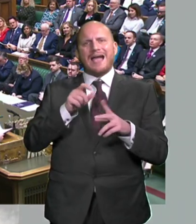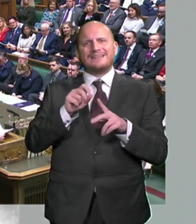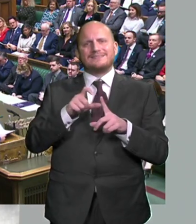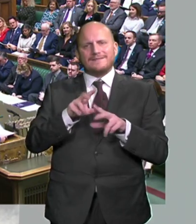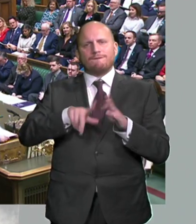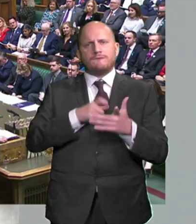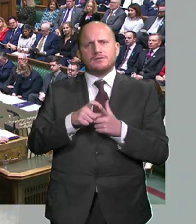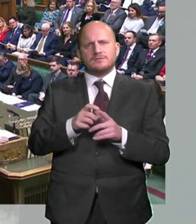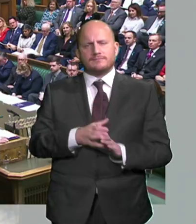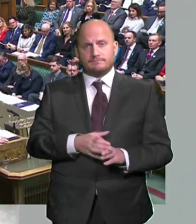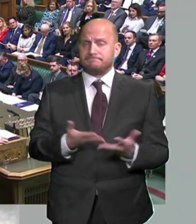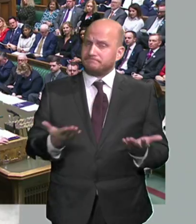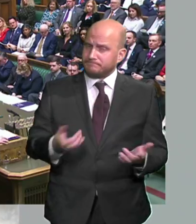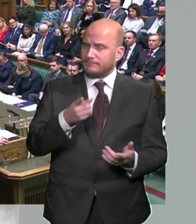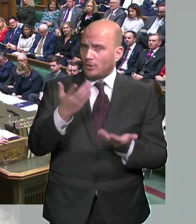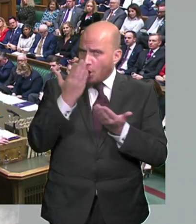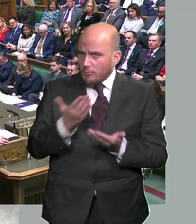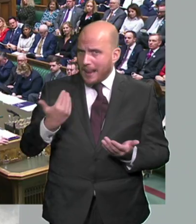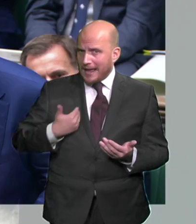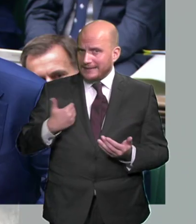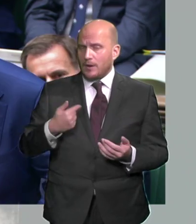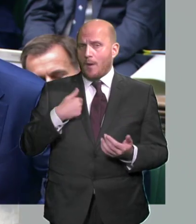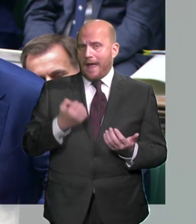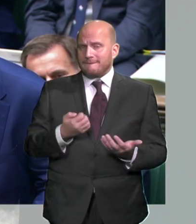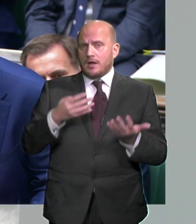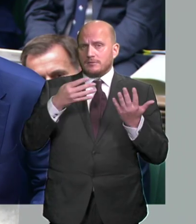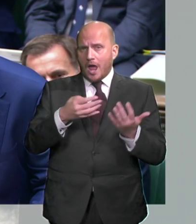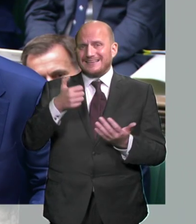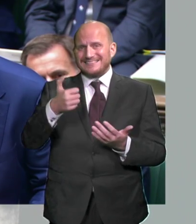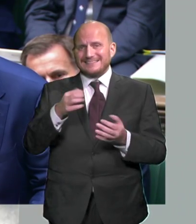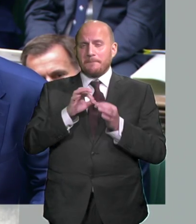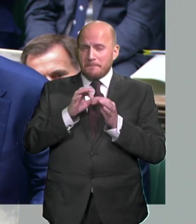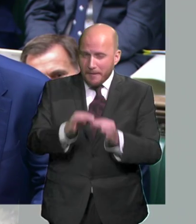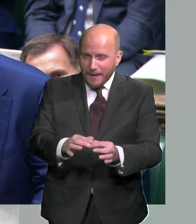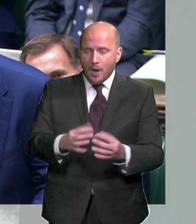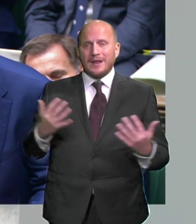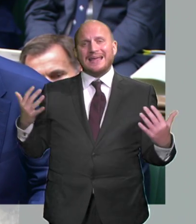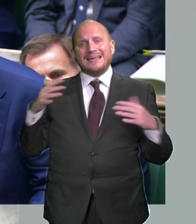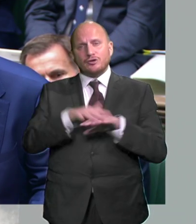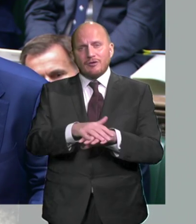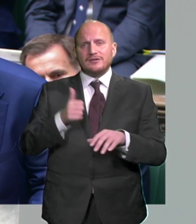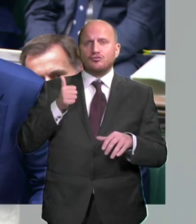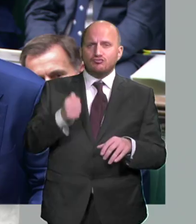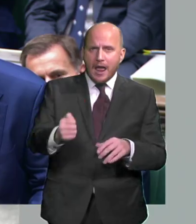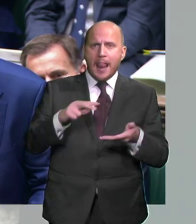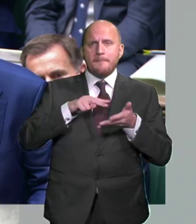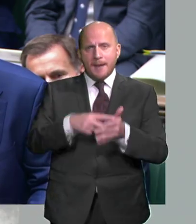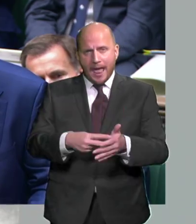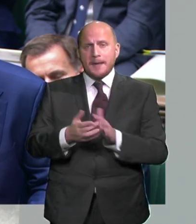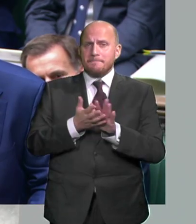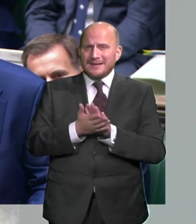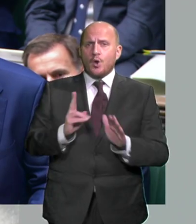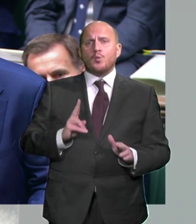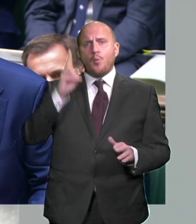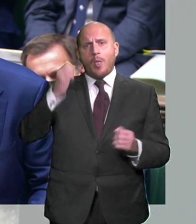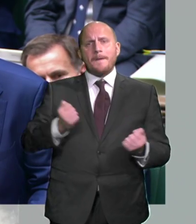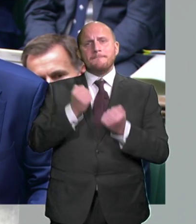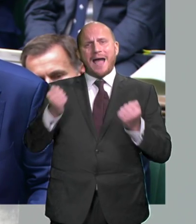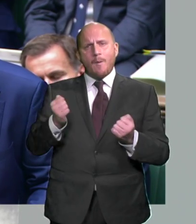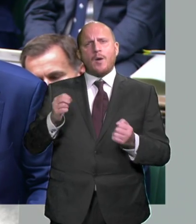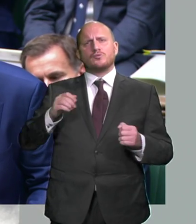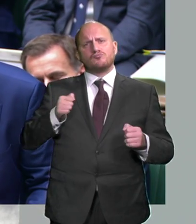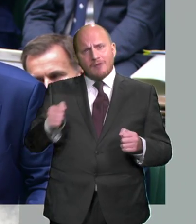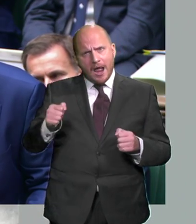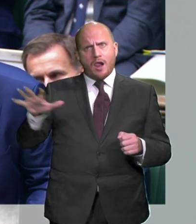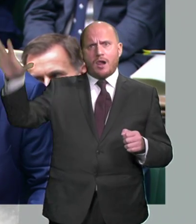I can tell the honourable Lady that our £96 billion integrated rail plan will make Northern Powerhouse Rail a reality.